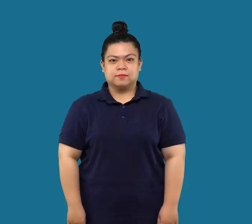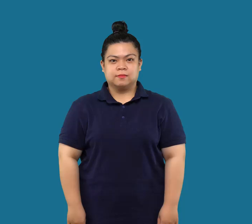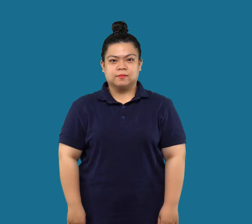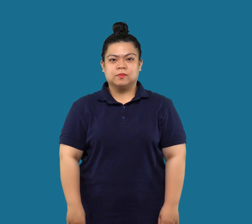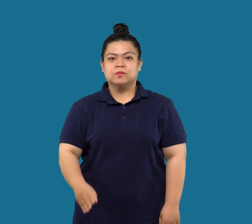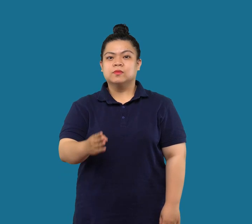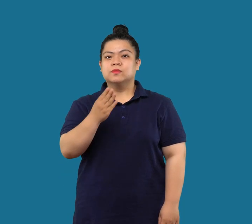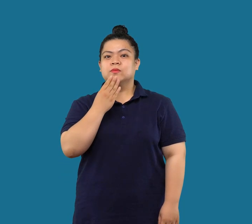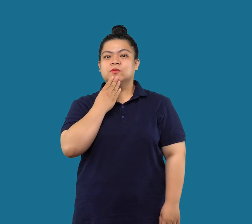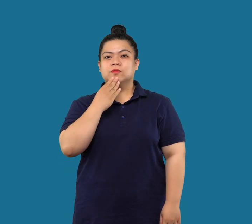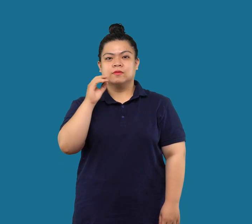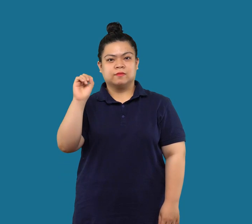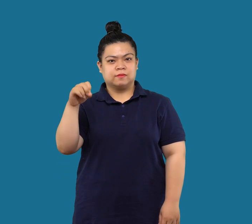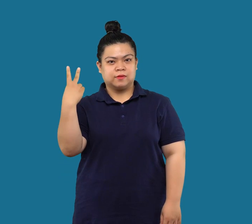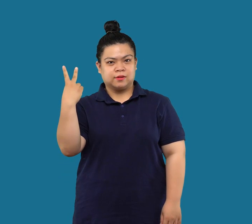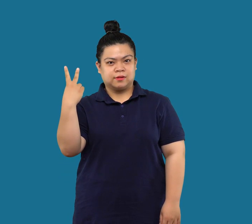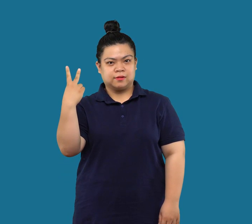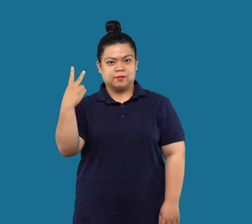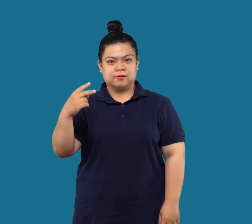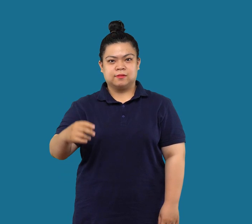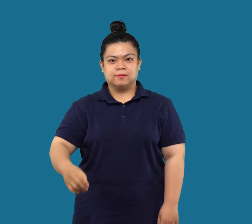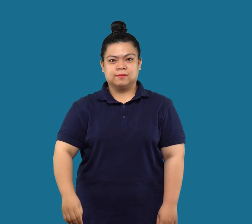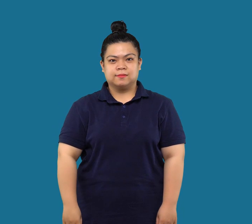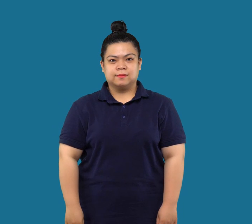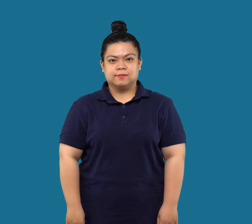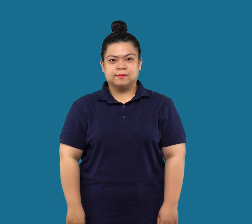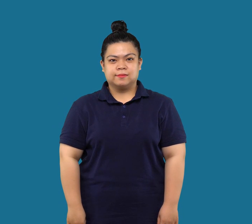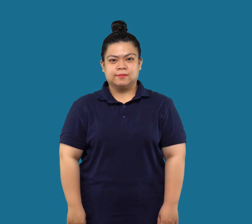bố dượng